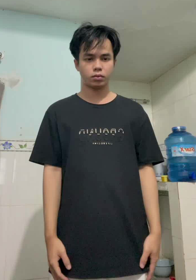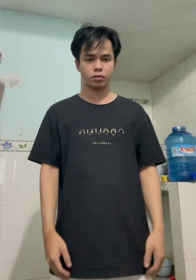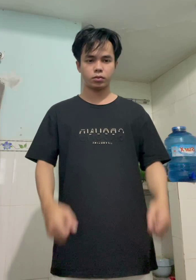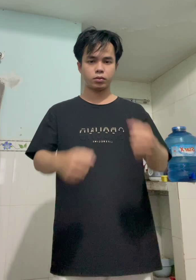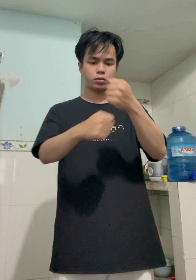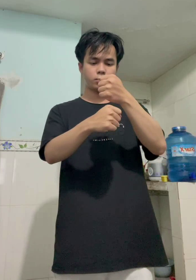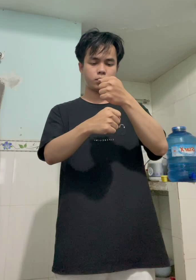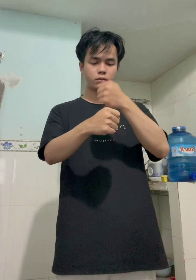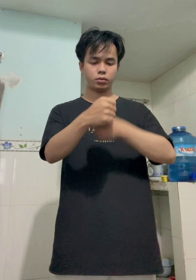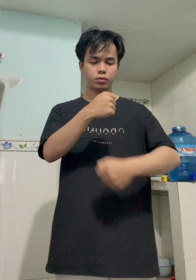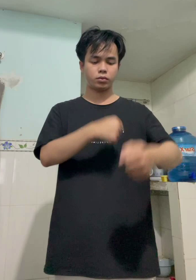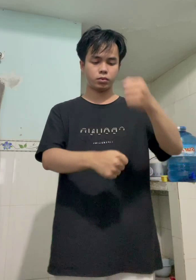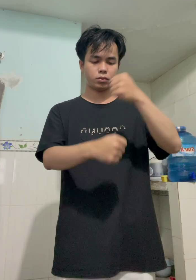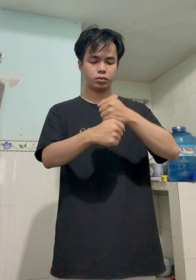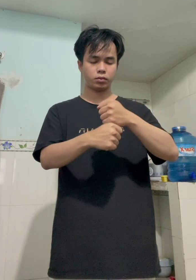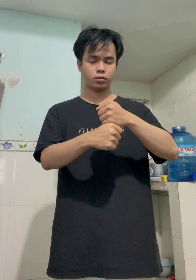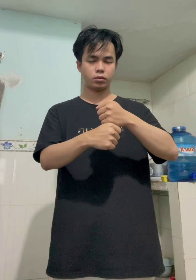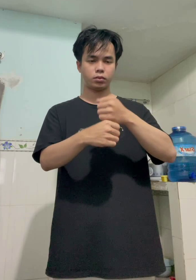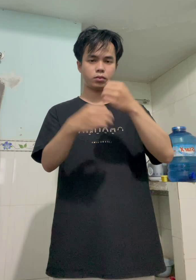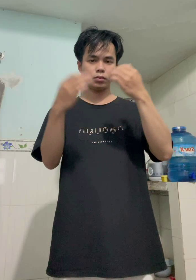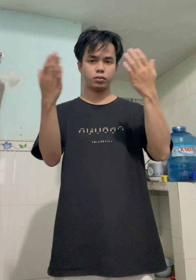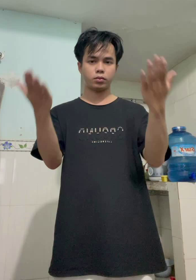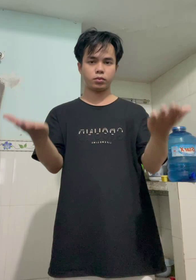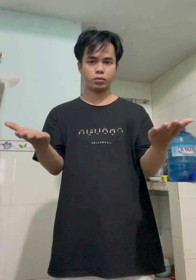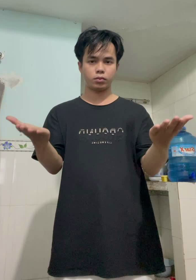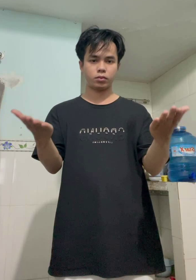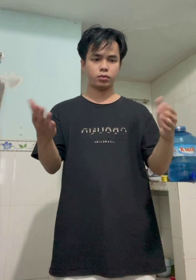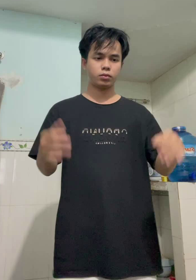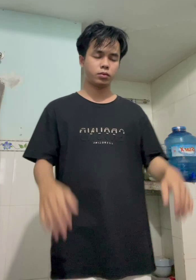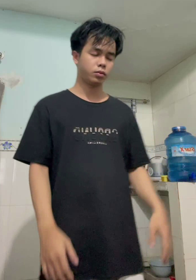nam nay